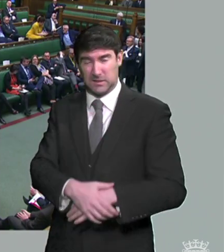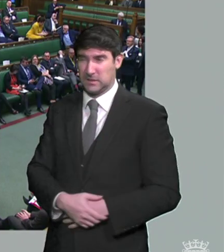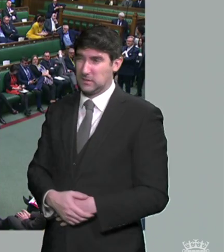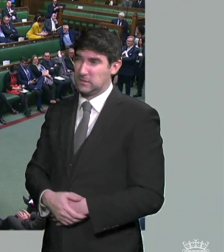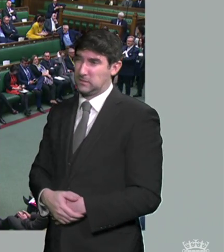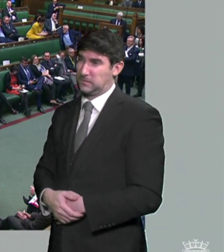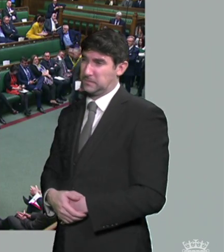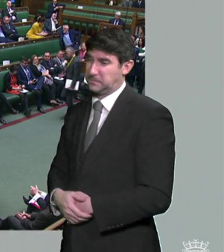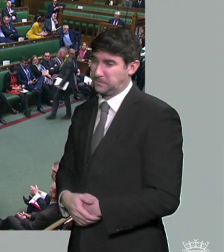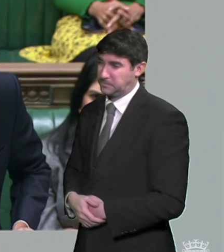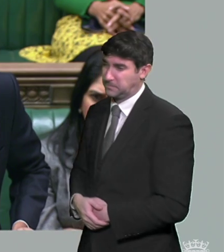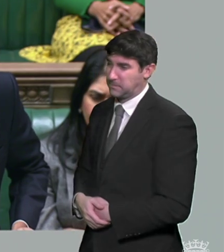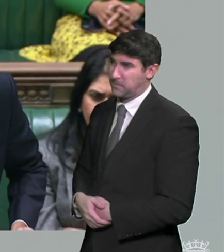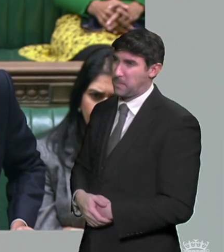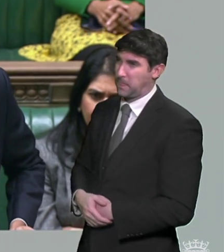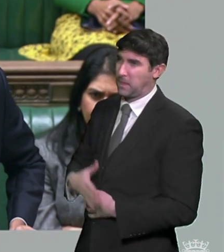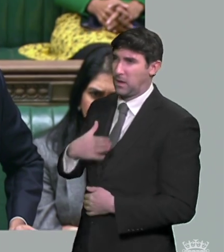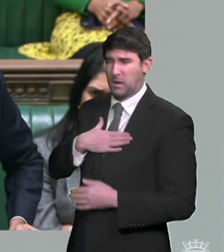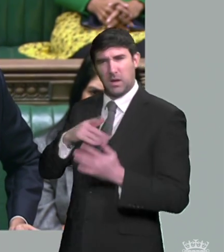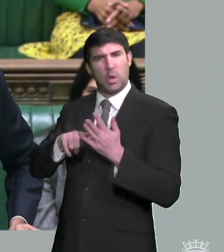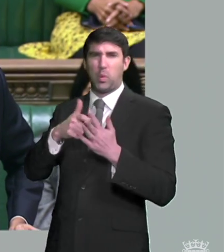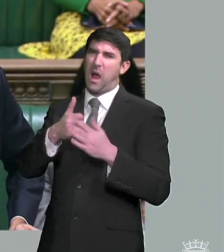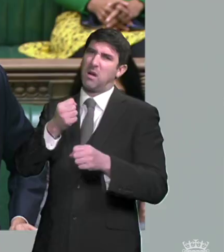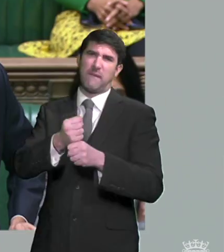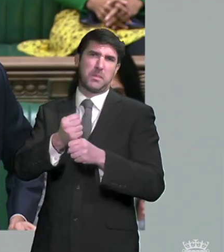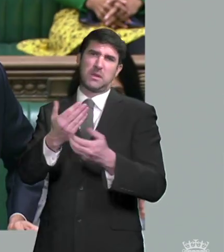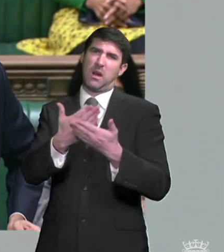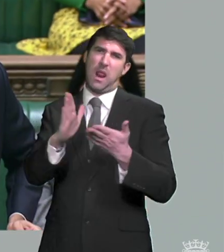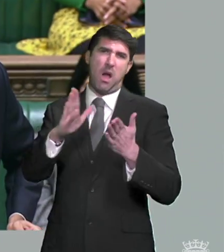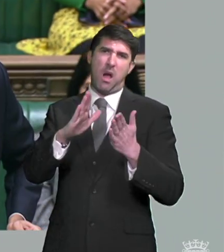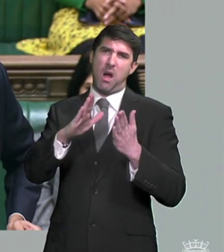The UK Government’s position on that is clear and long standing, and it has not changed.